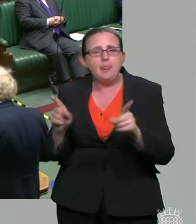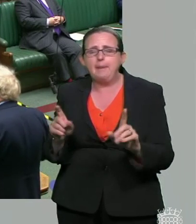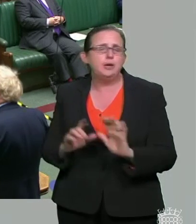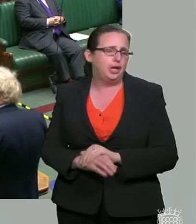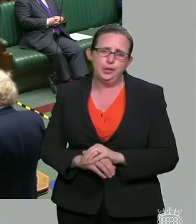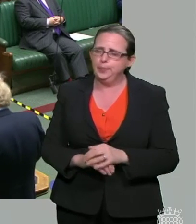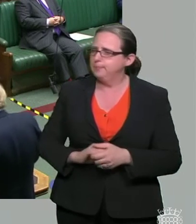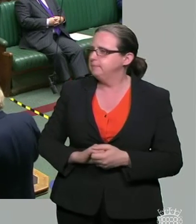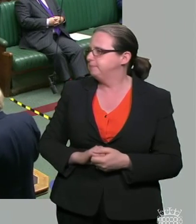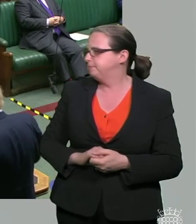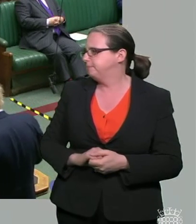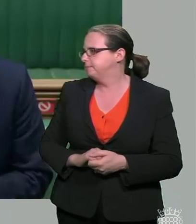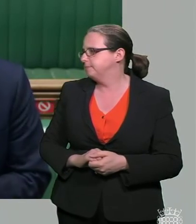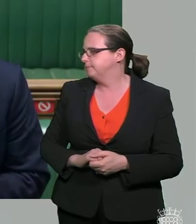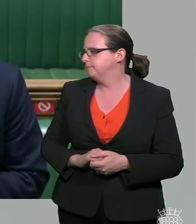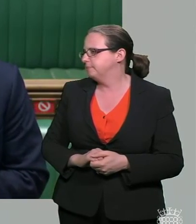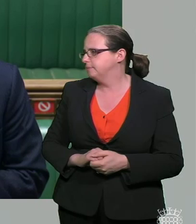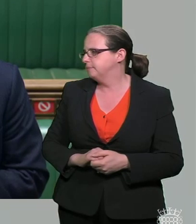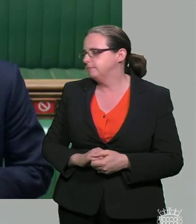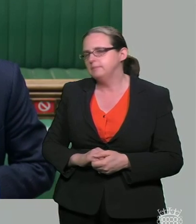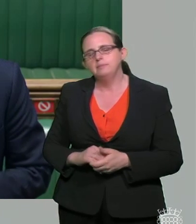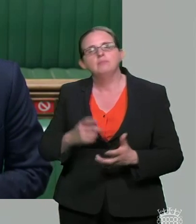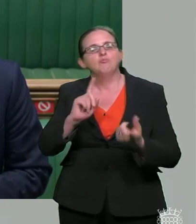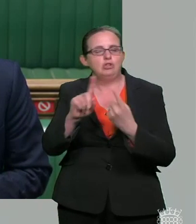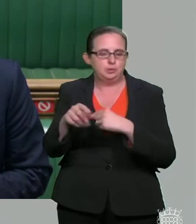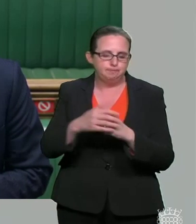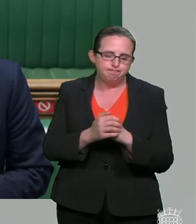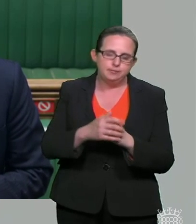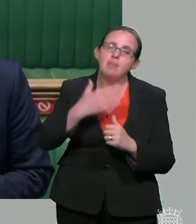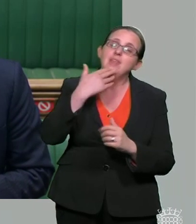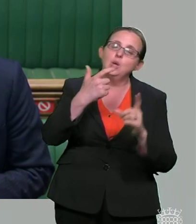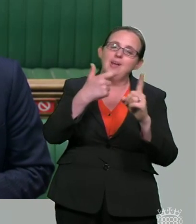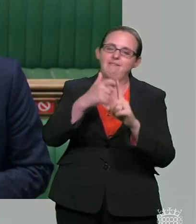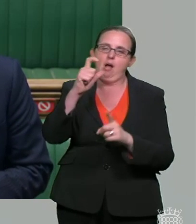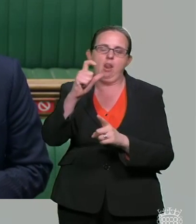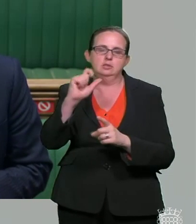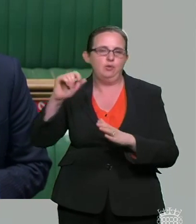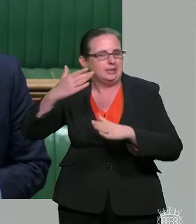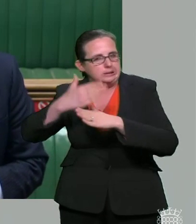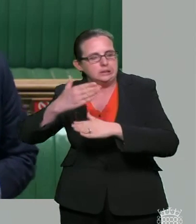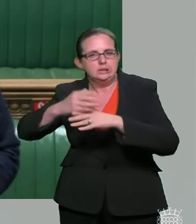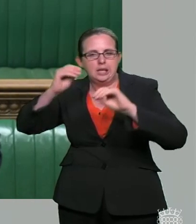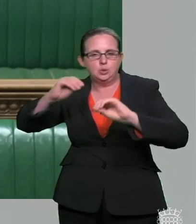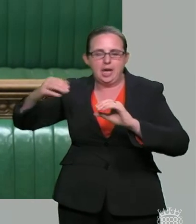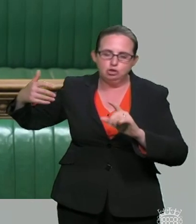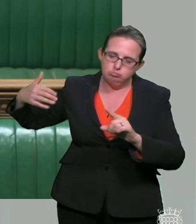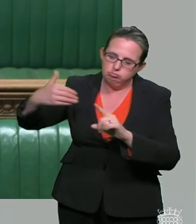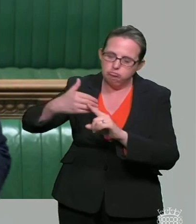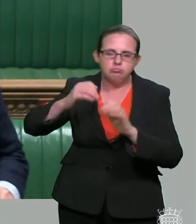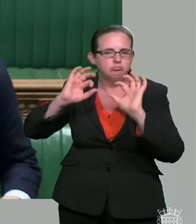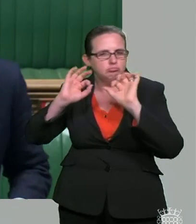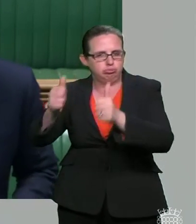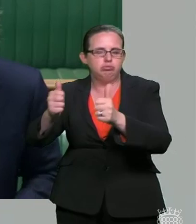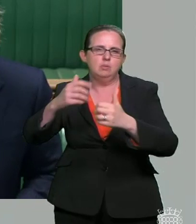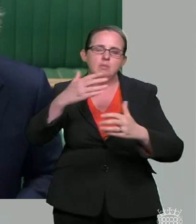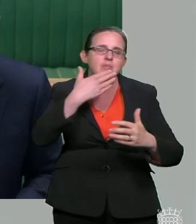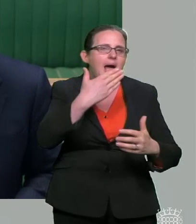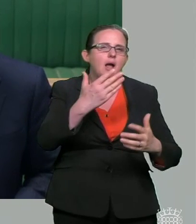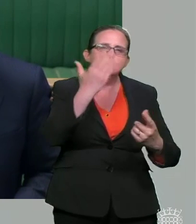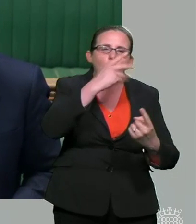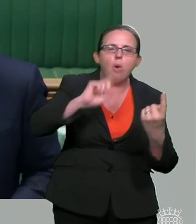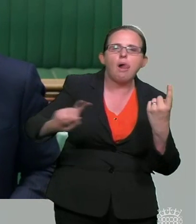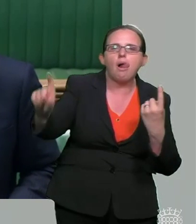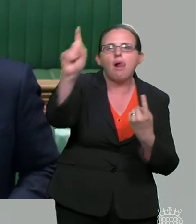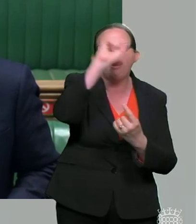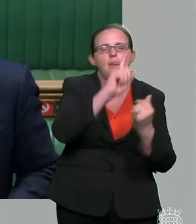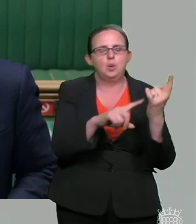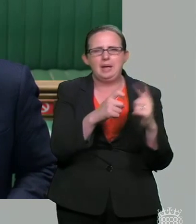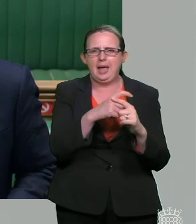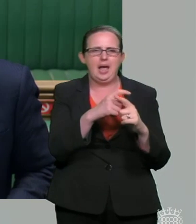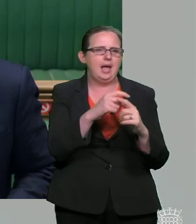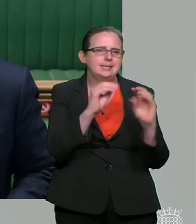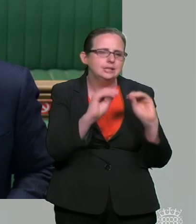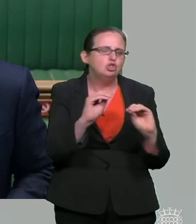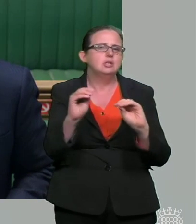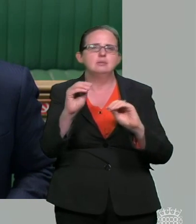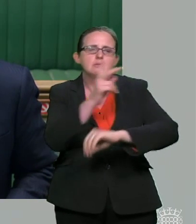First of all, I want to thank Kevan Collins for his work, but above all I want to thank pupils, parents and teachers for everything they have done throughout this pandemic.